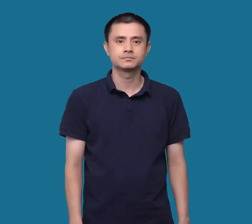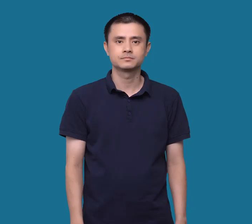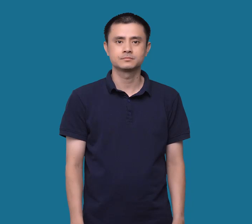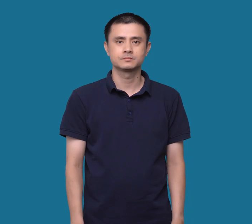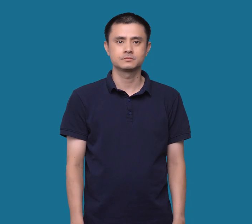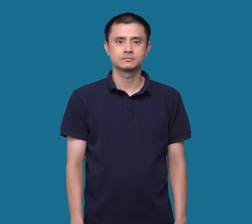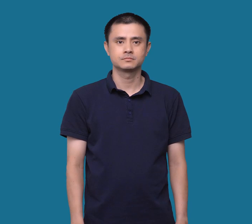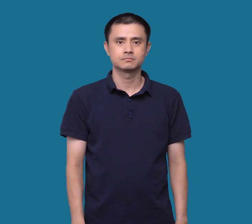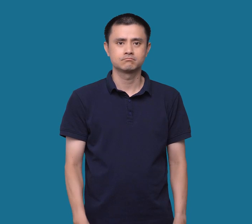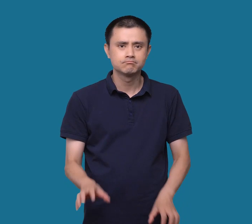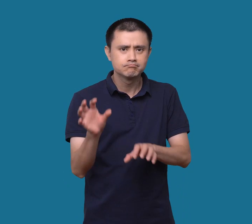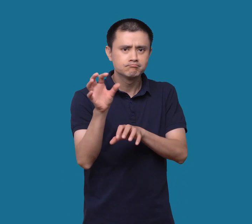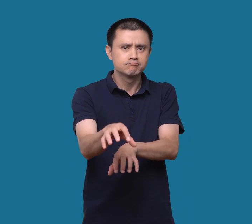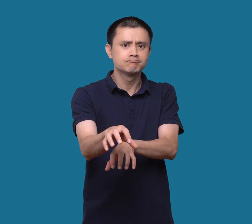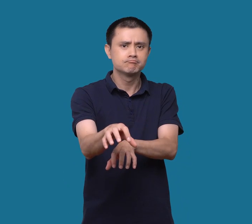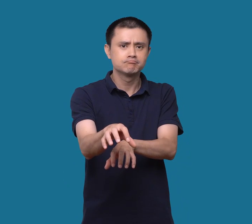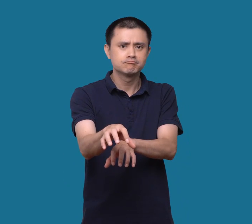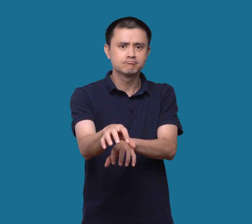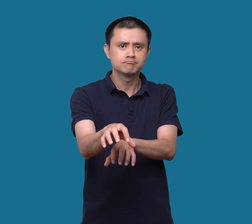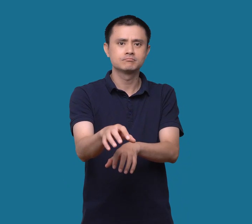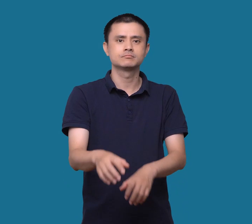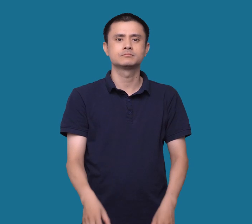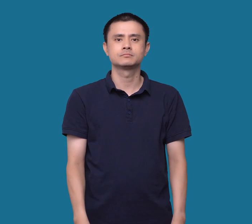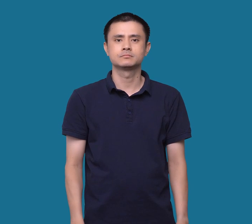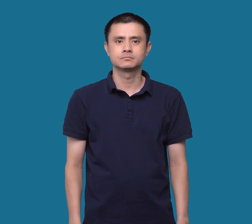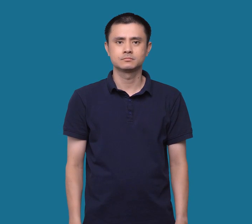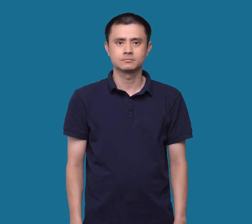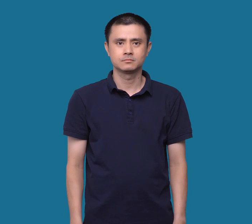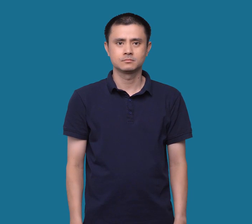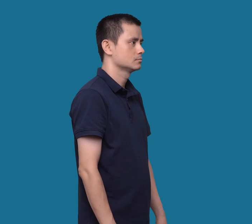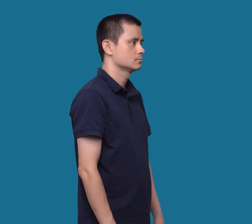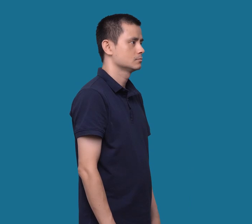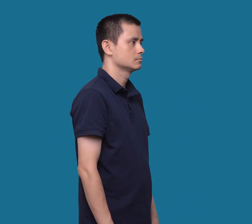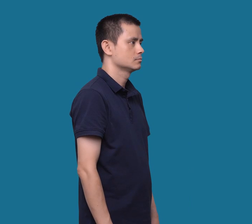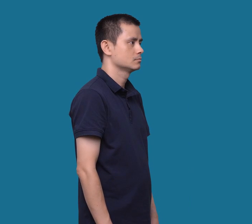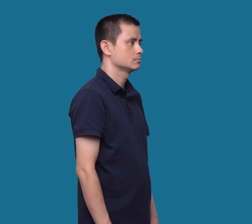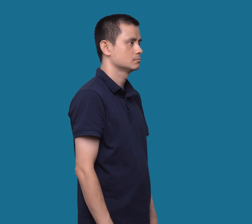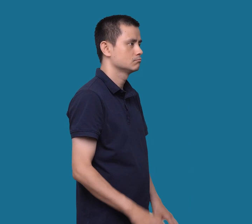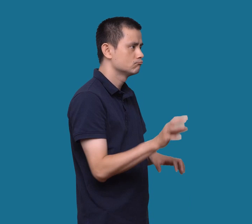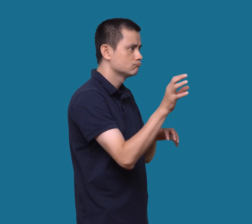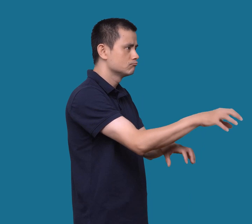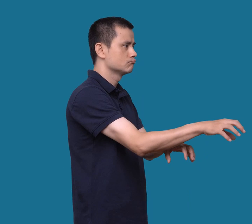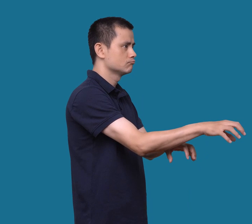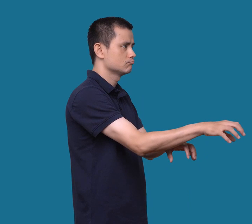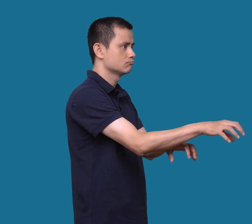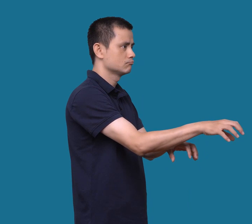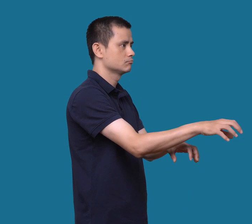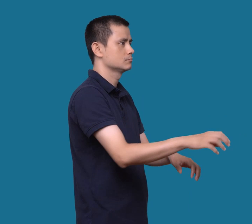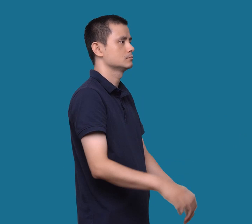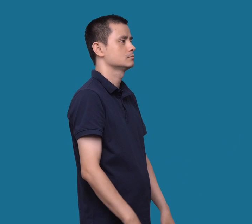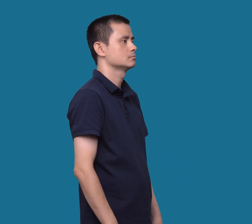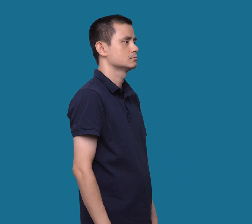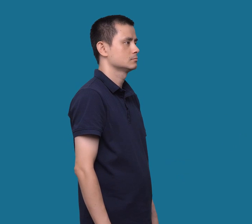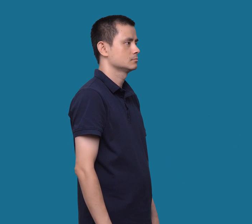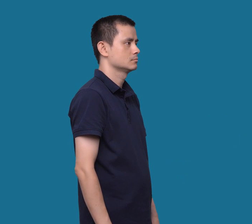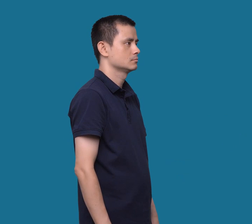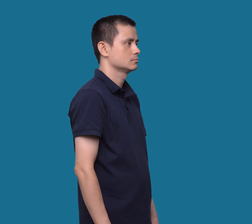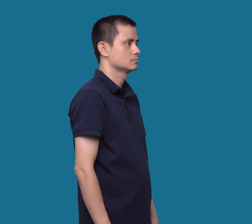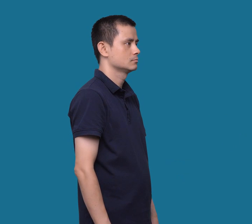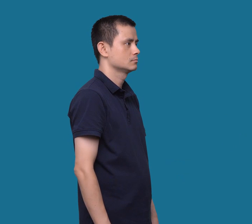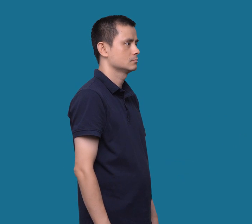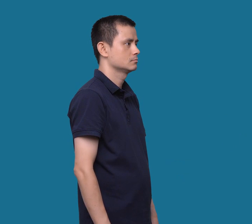trung thành